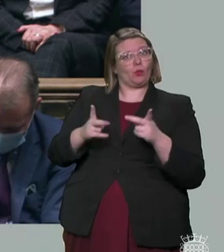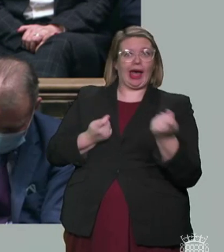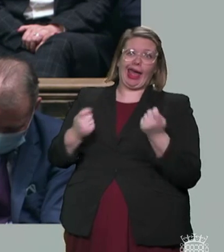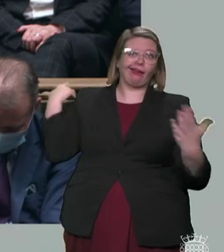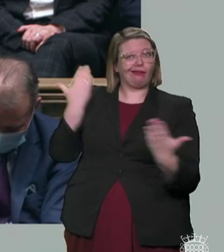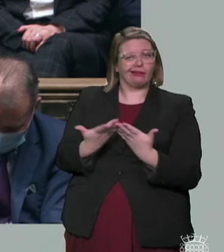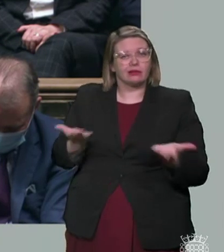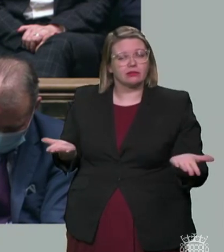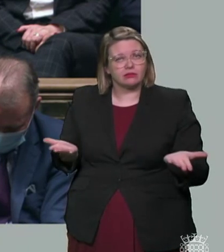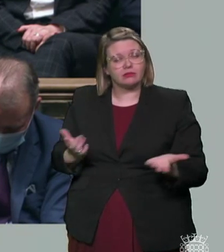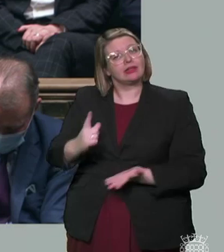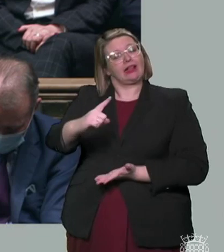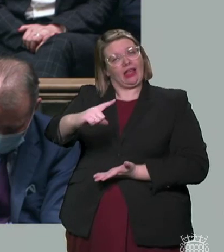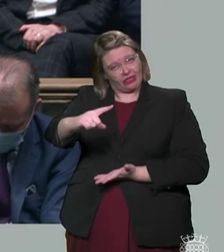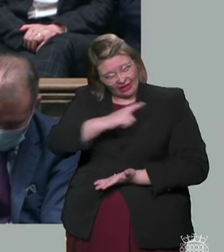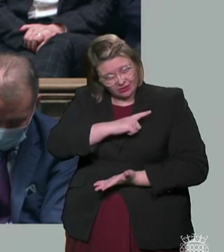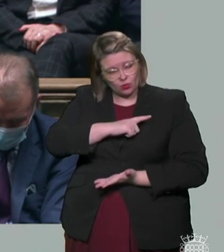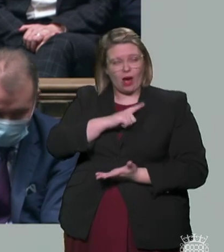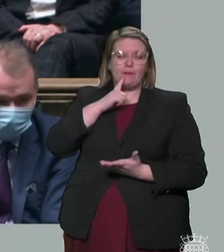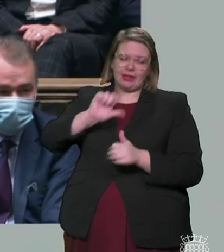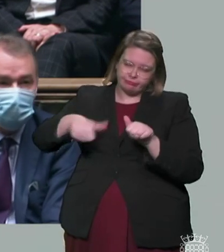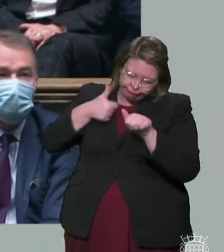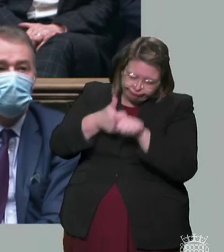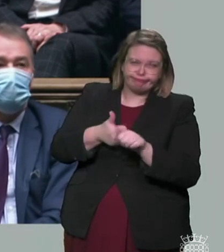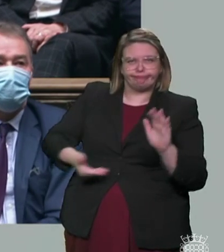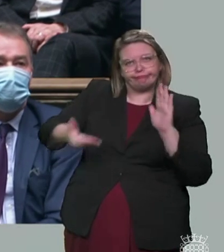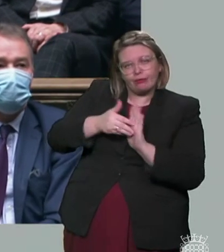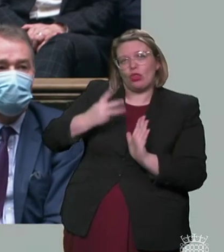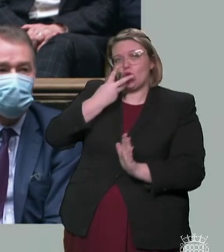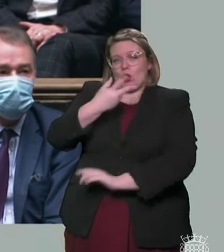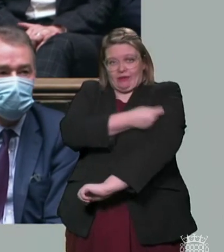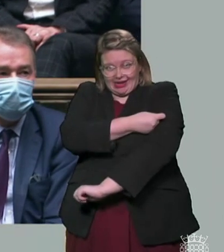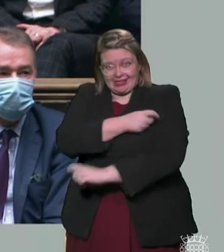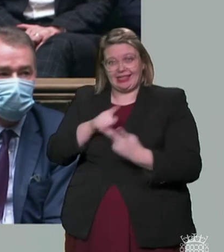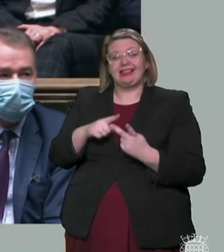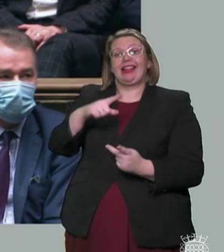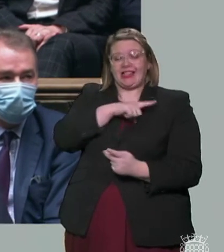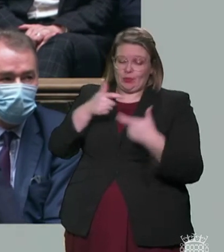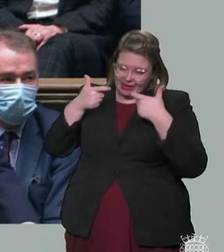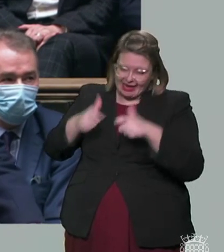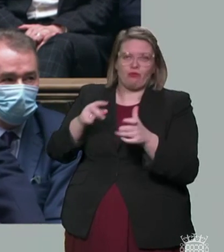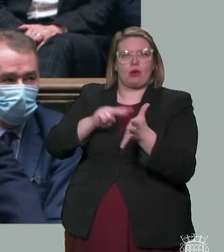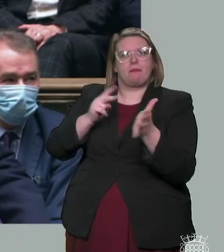That is why we have doubled down on the booster programme and why we are sticking with plan B.